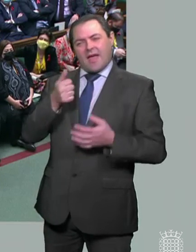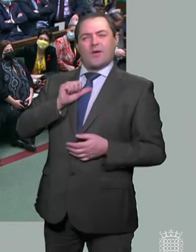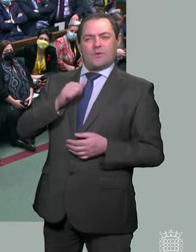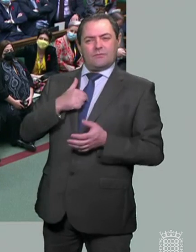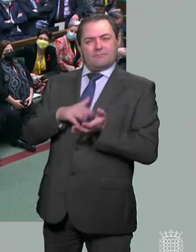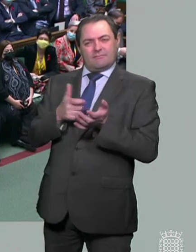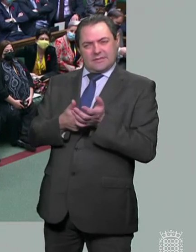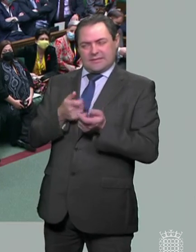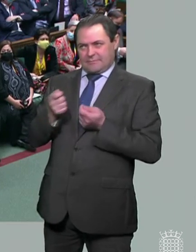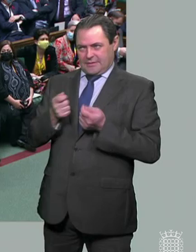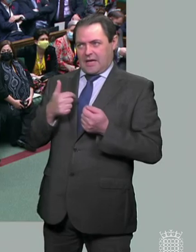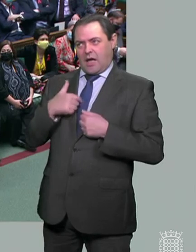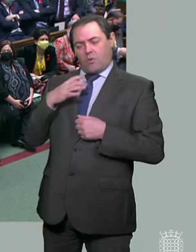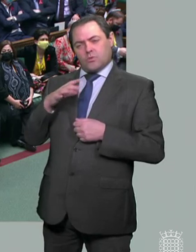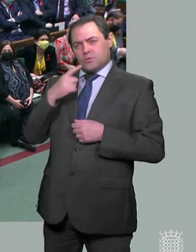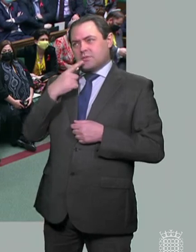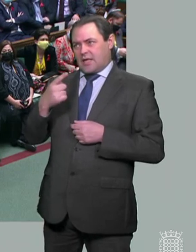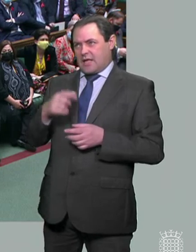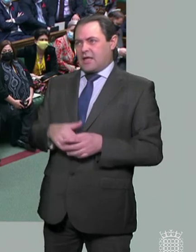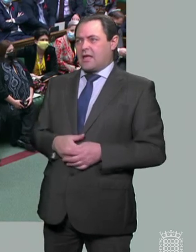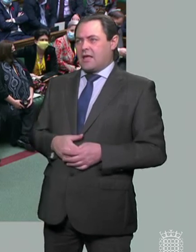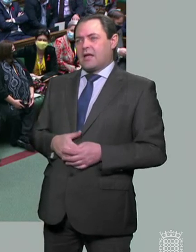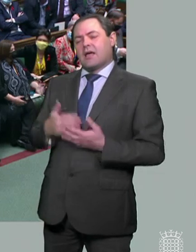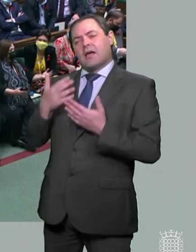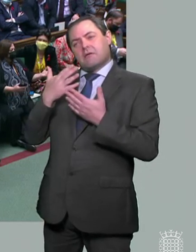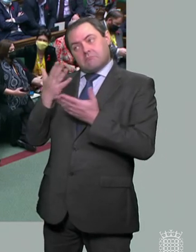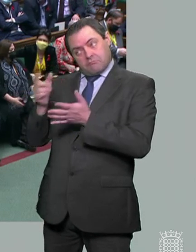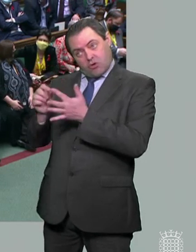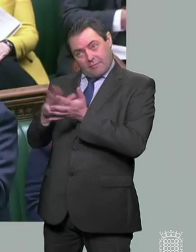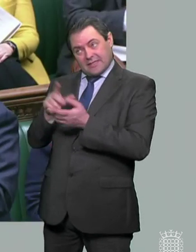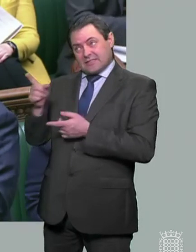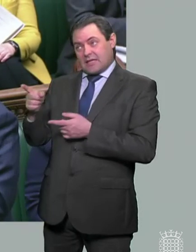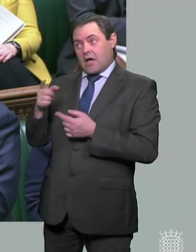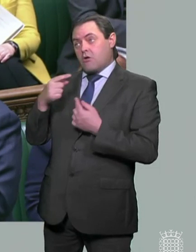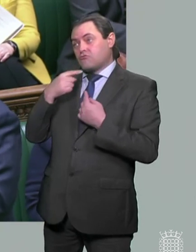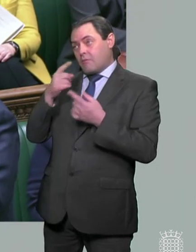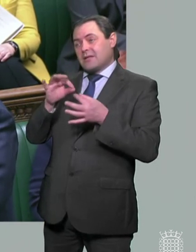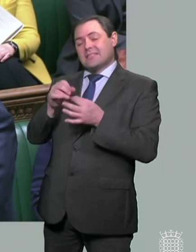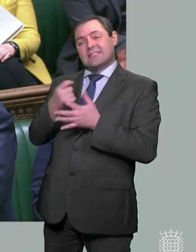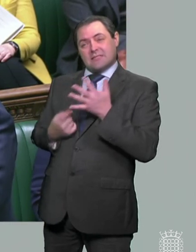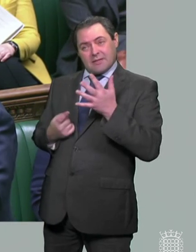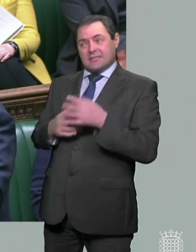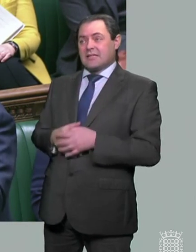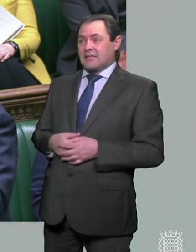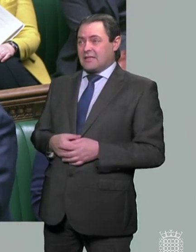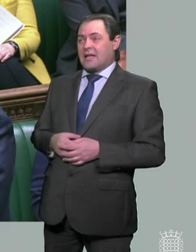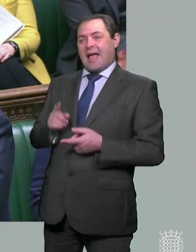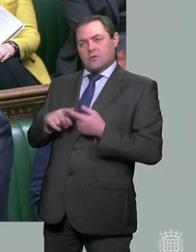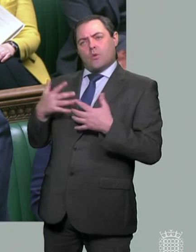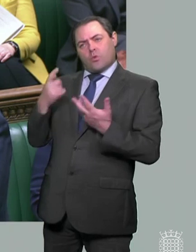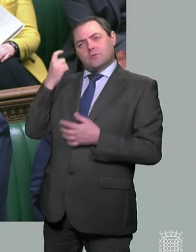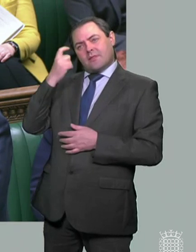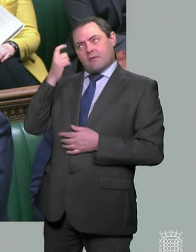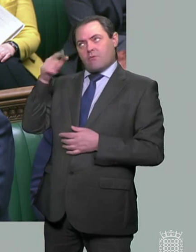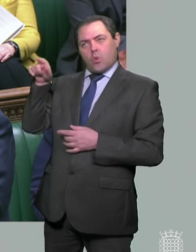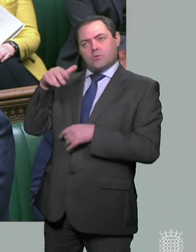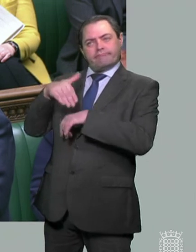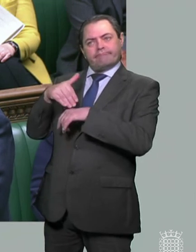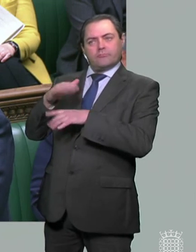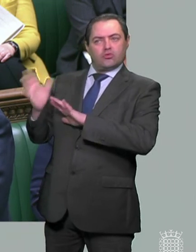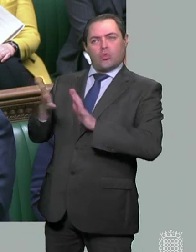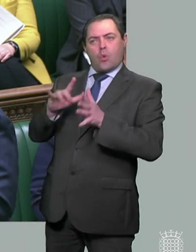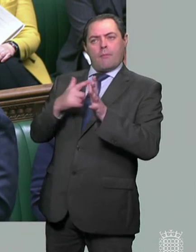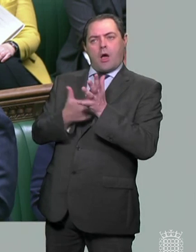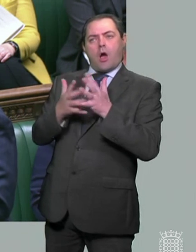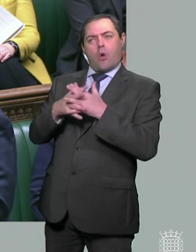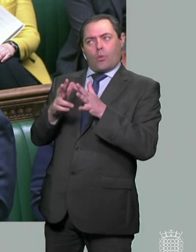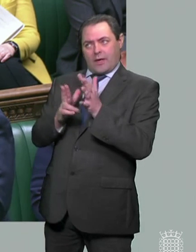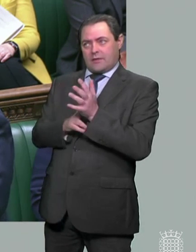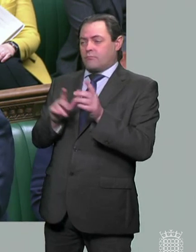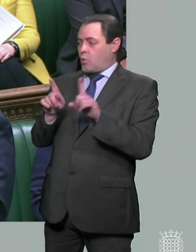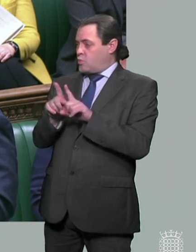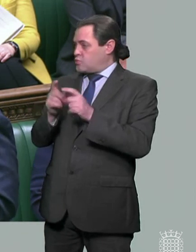I associate myself with the Prime Minister’s remarks on disability, and of course our thoughts are very much with all those who are recovering from Storm Arwen.